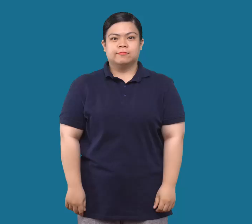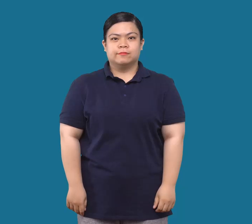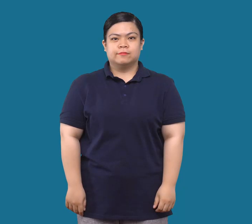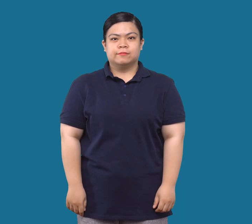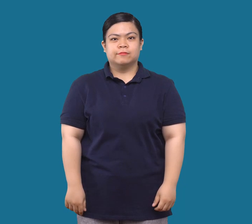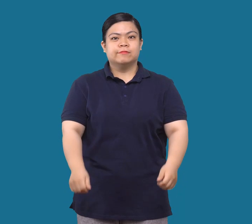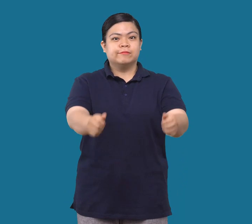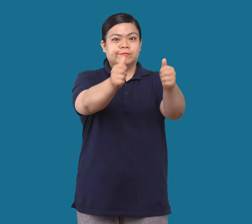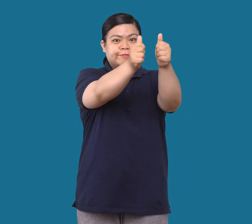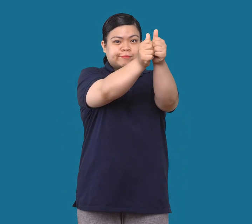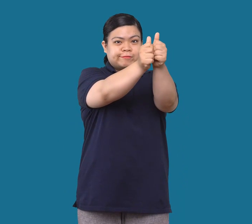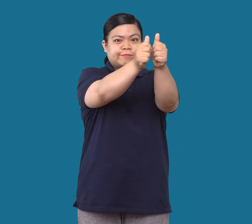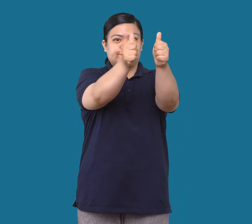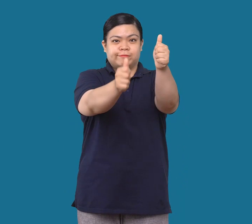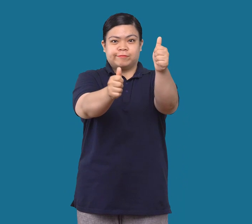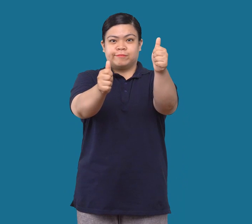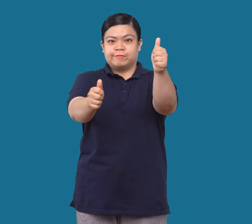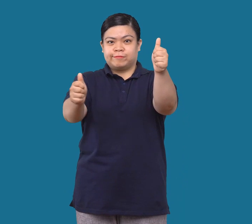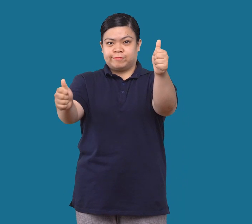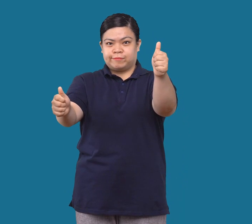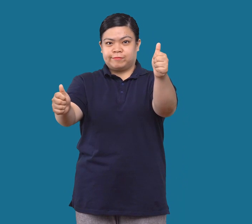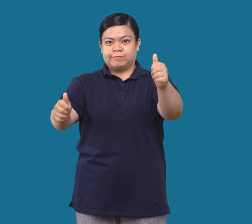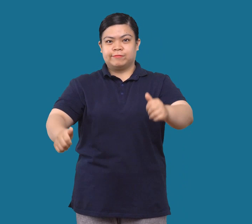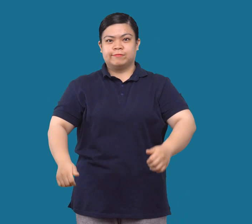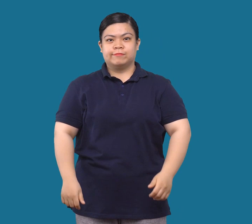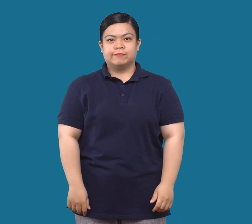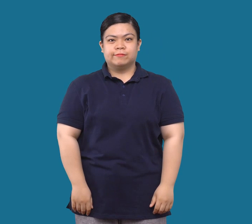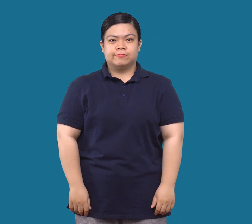thế hệ